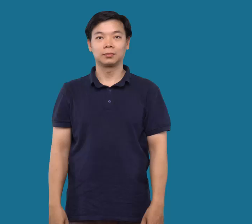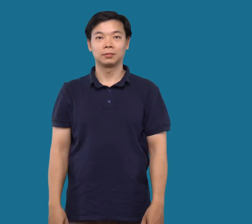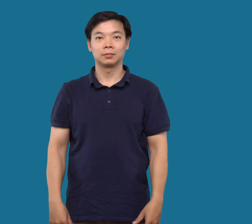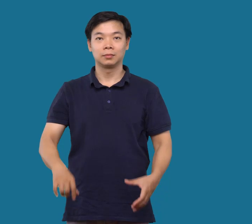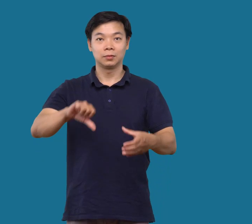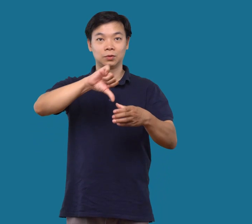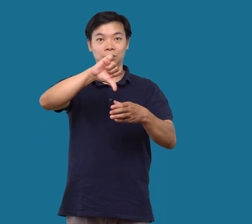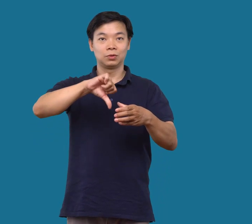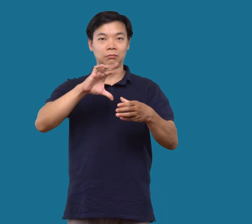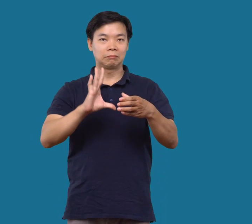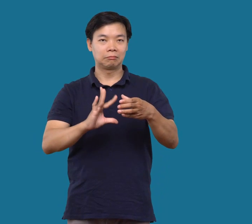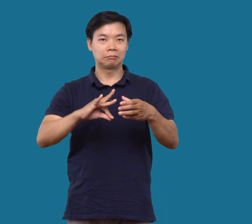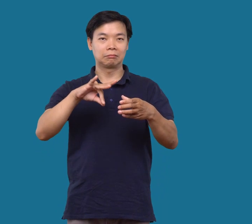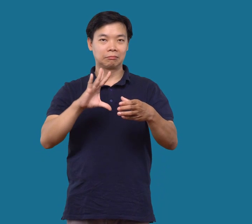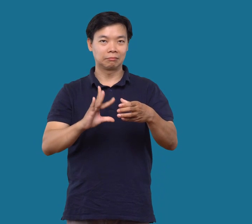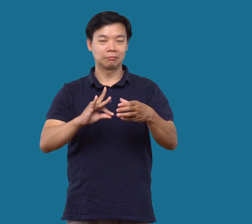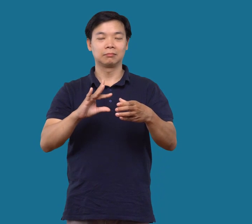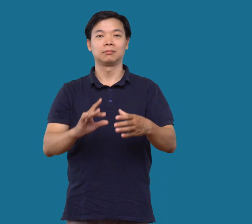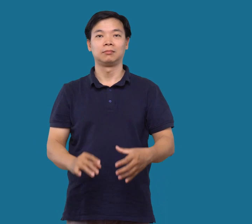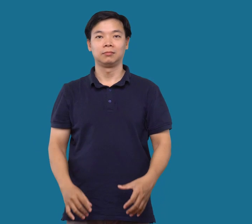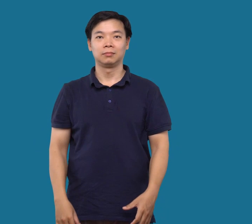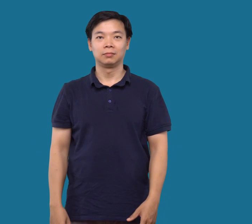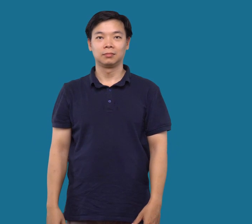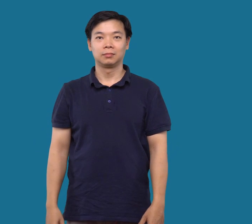sữa đặc